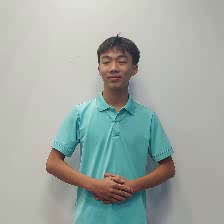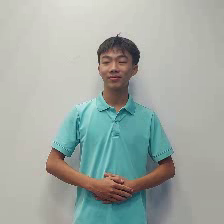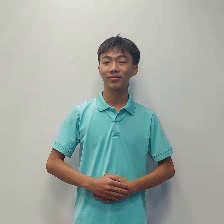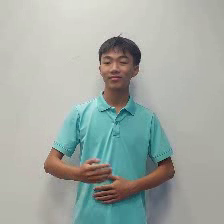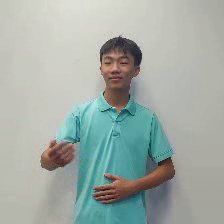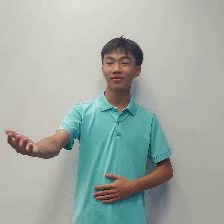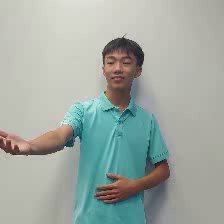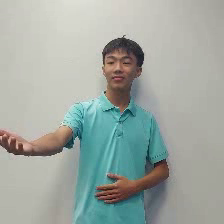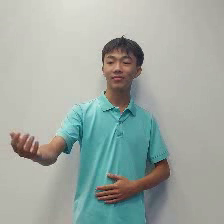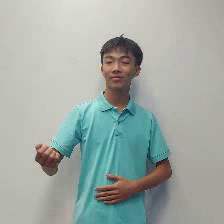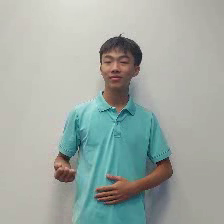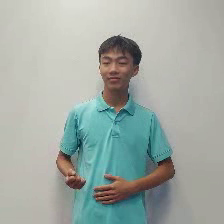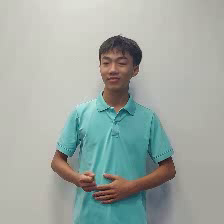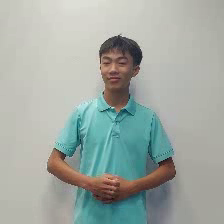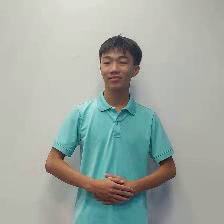Sử dụng